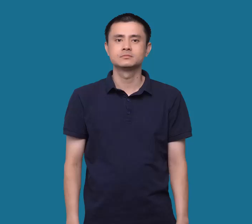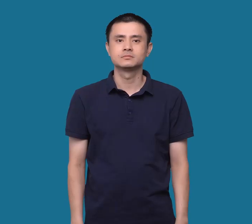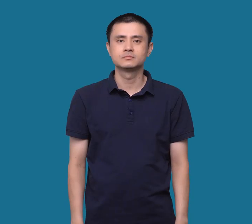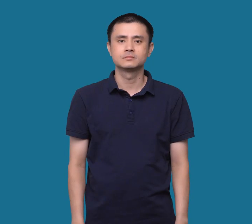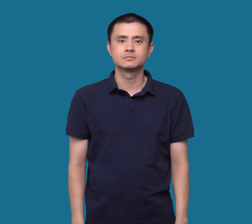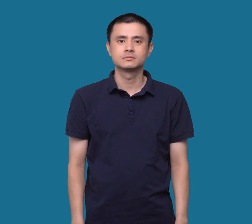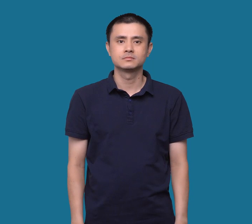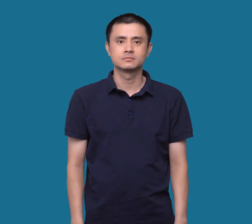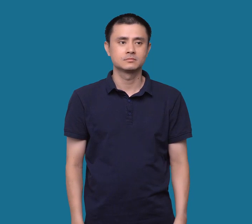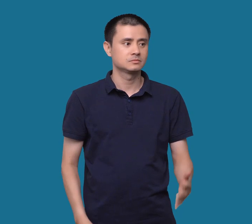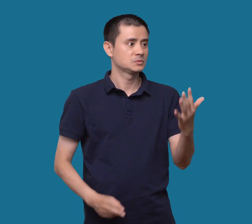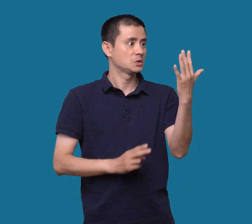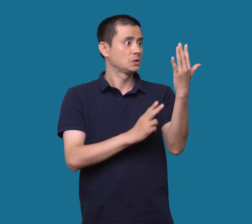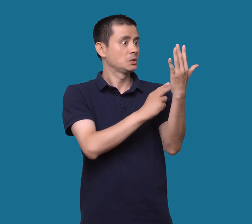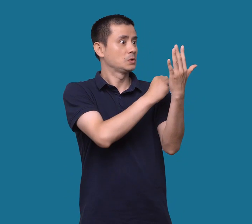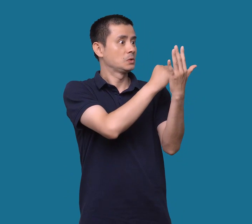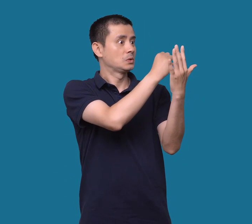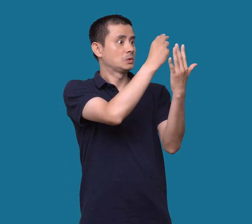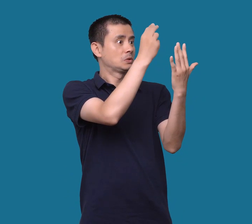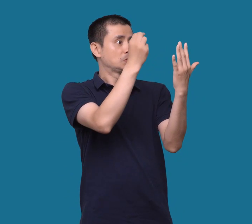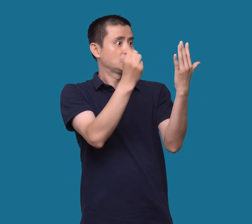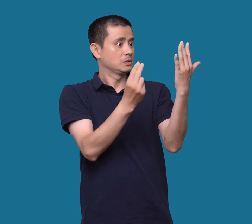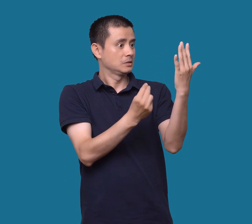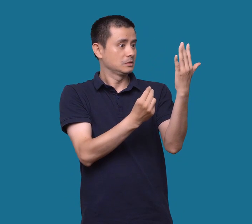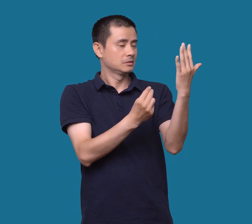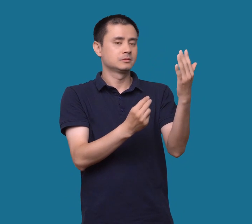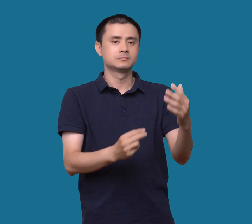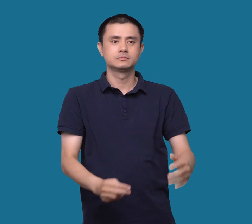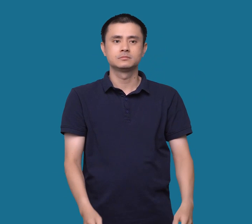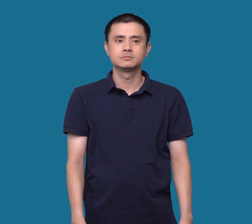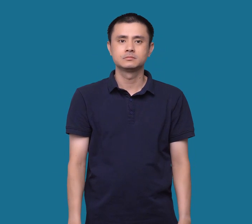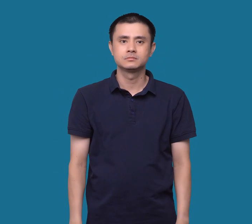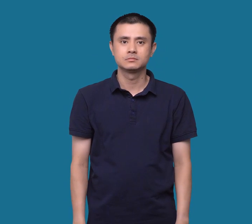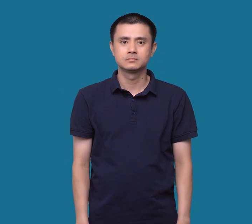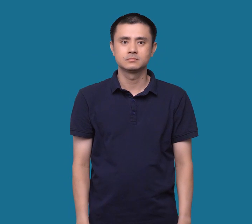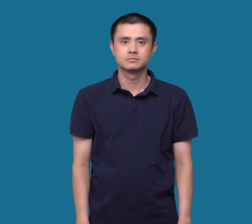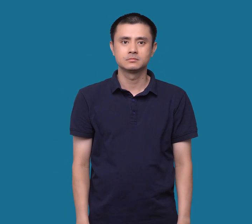cây xanh tươi